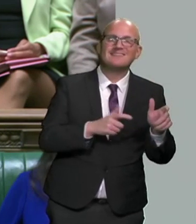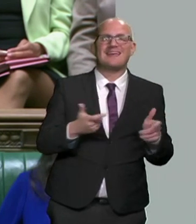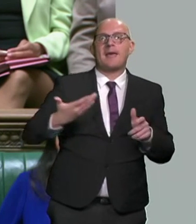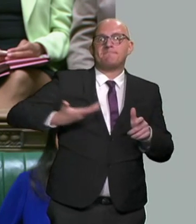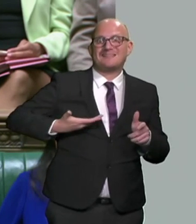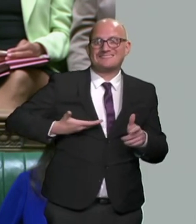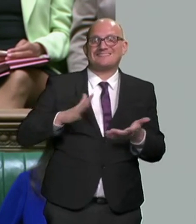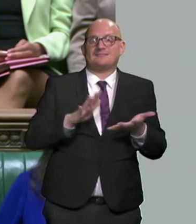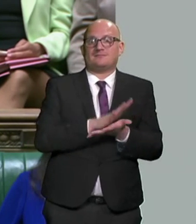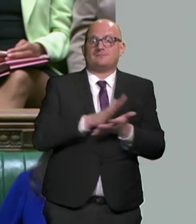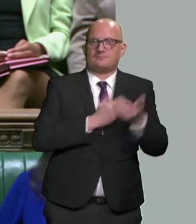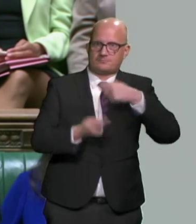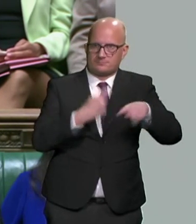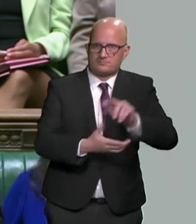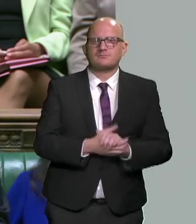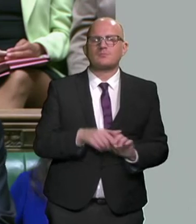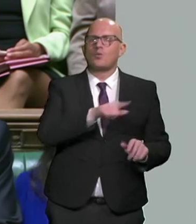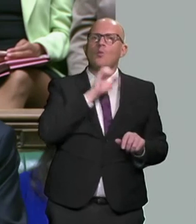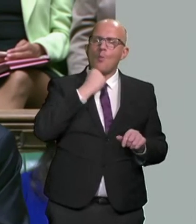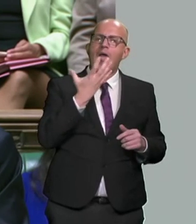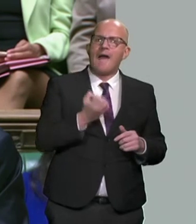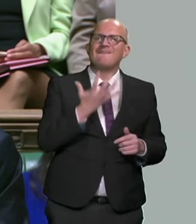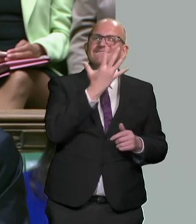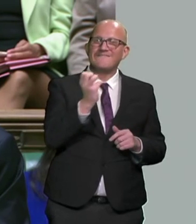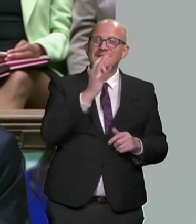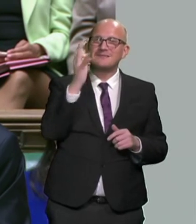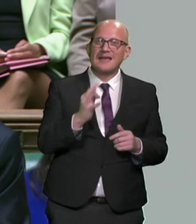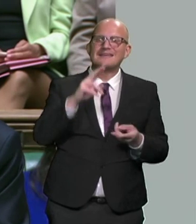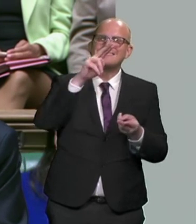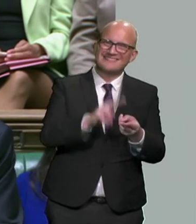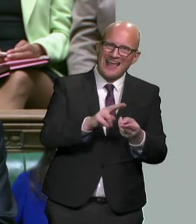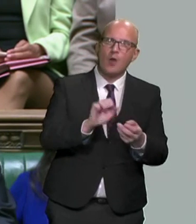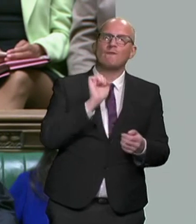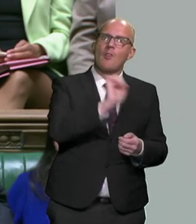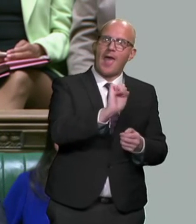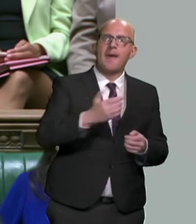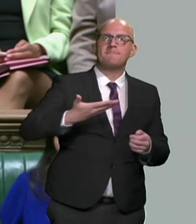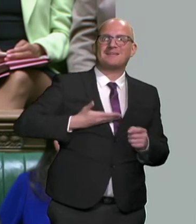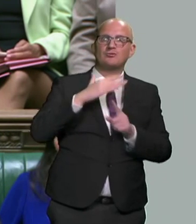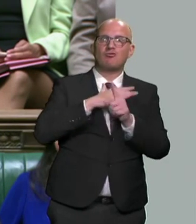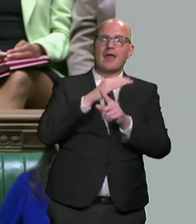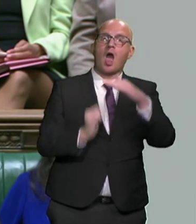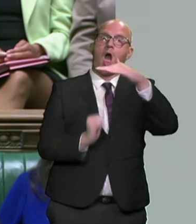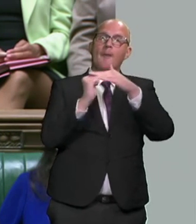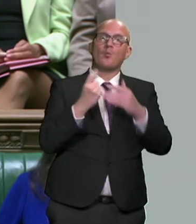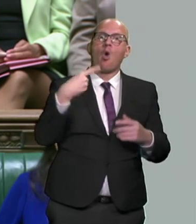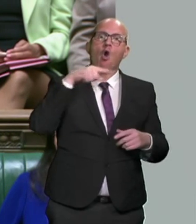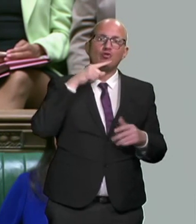They will get a 50% discount on their business rates bill, up to £110,000.